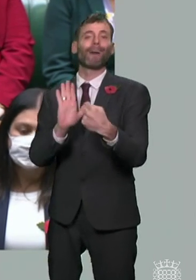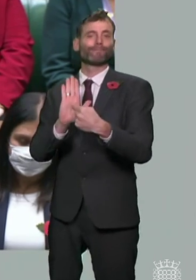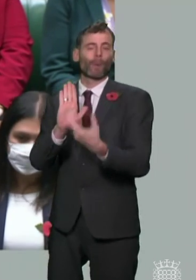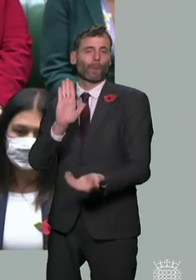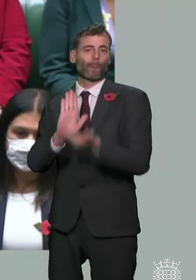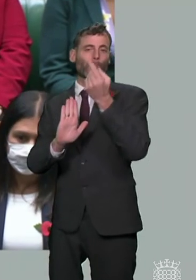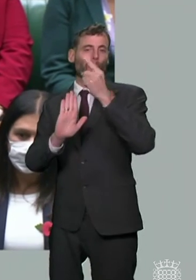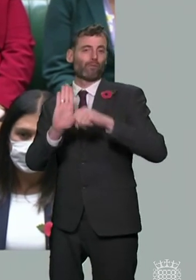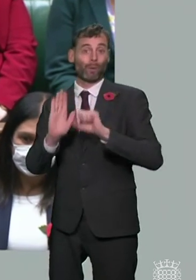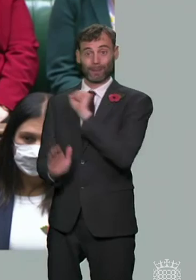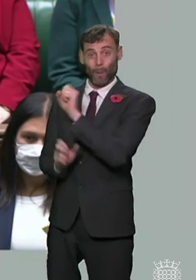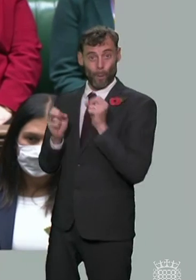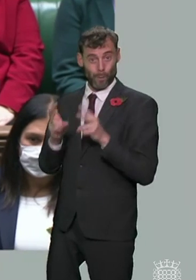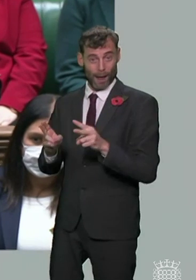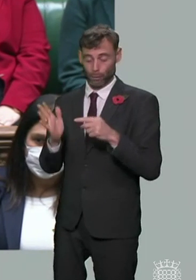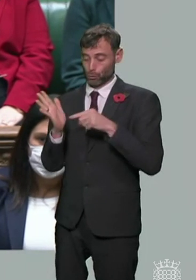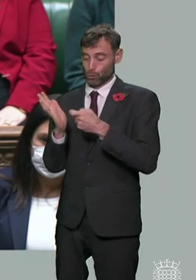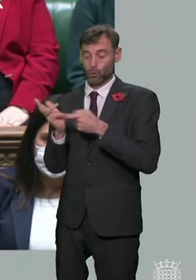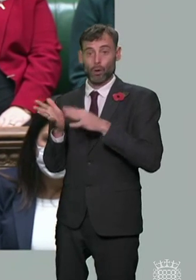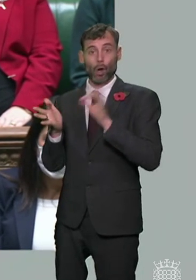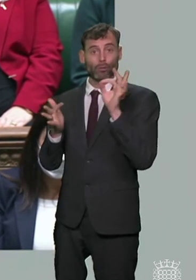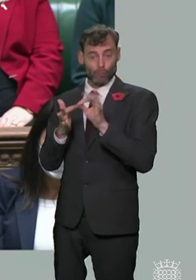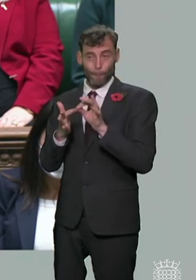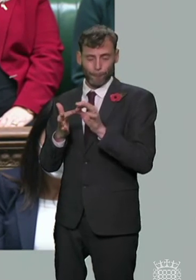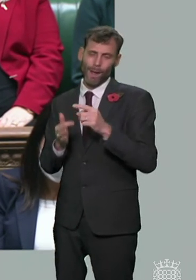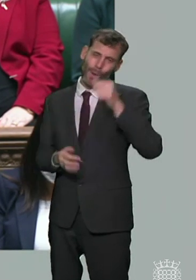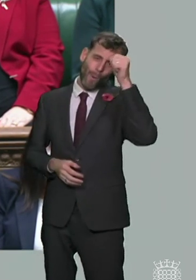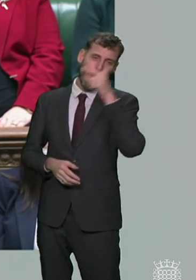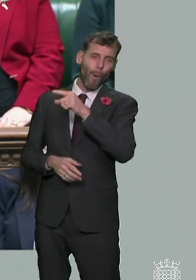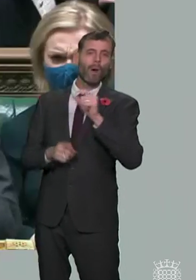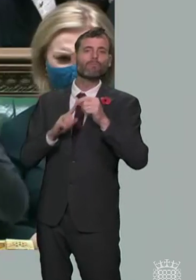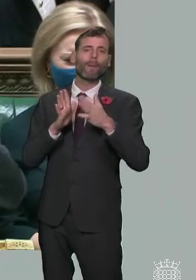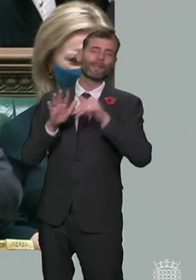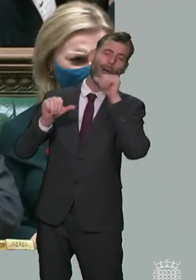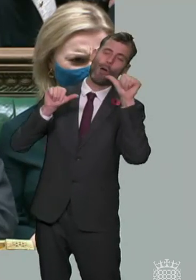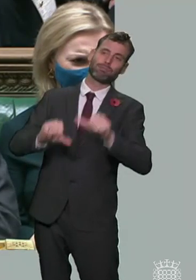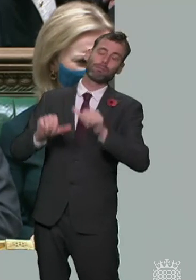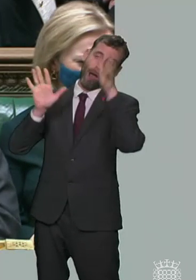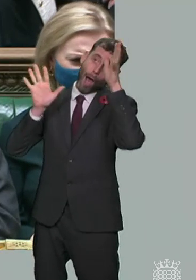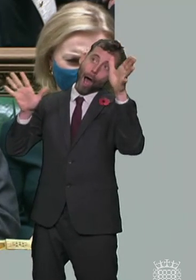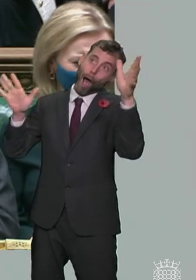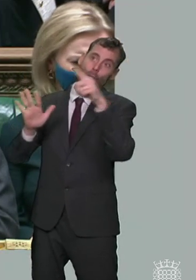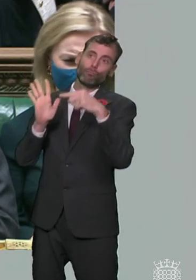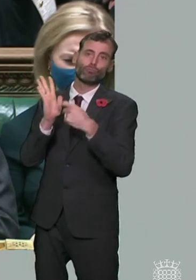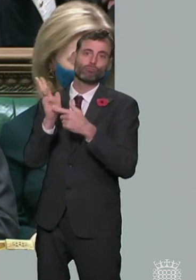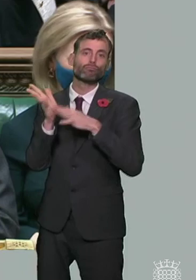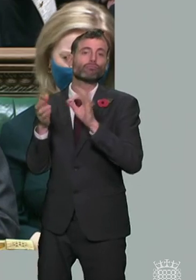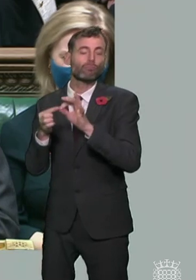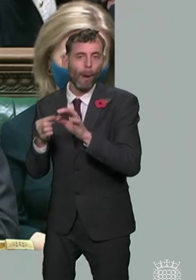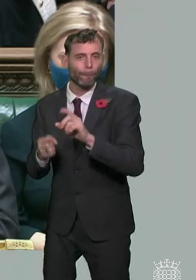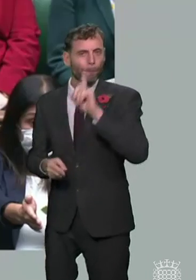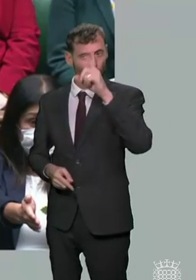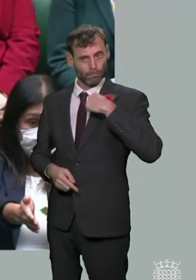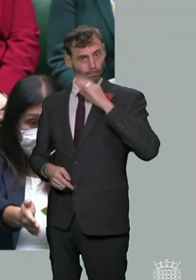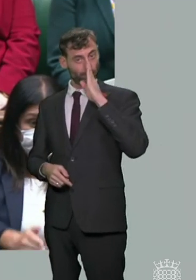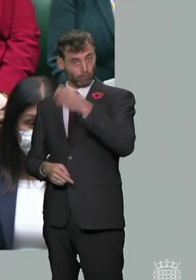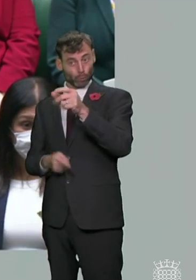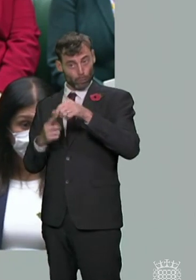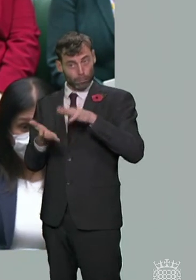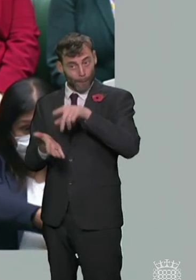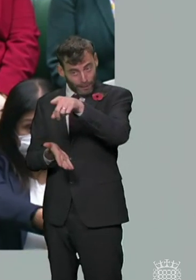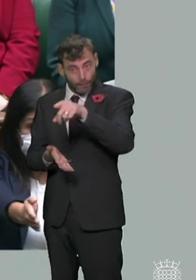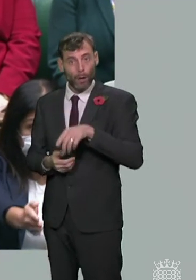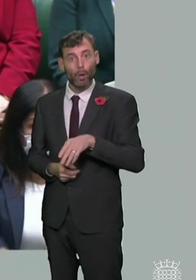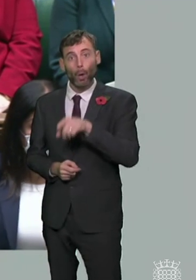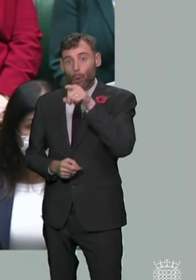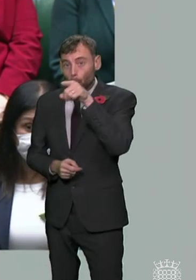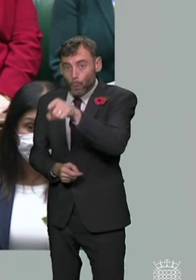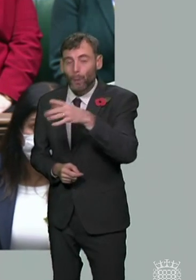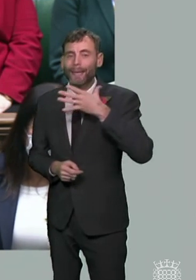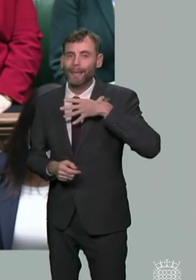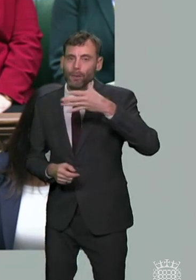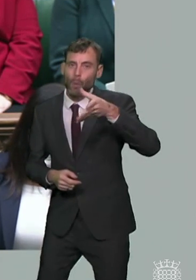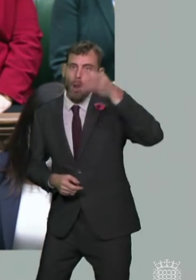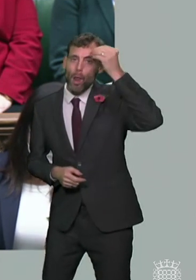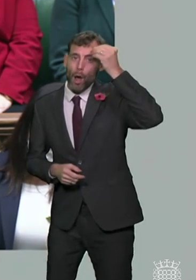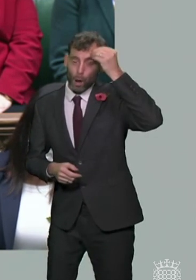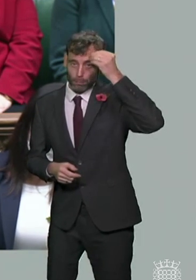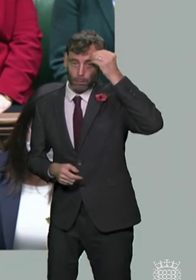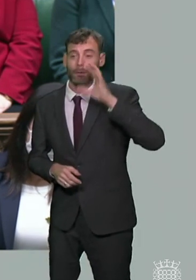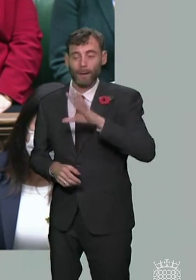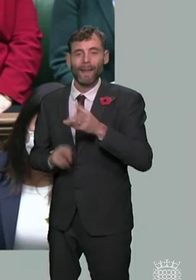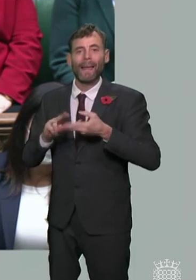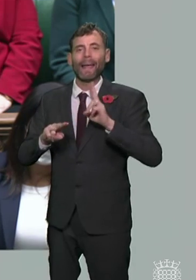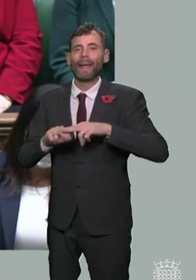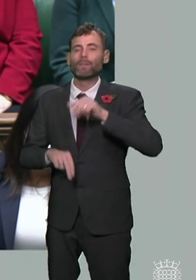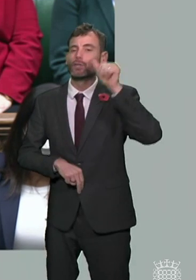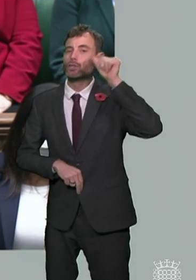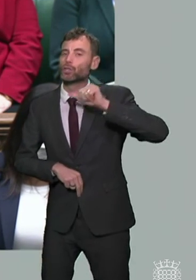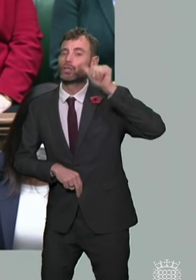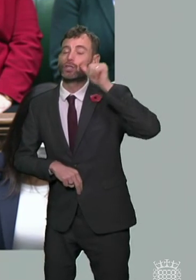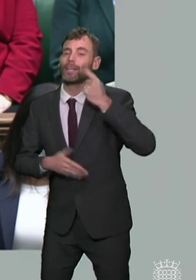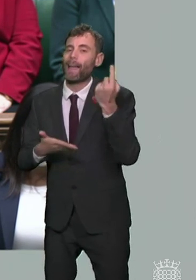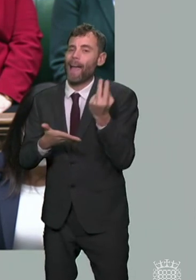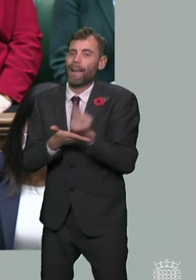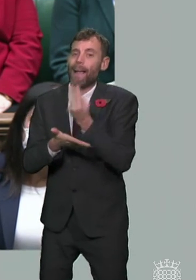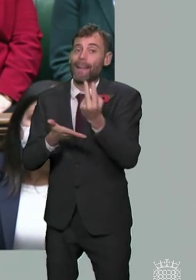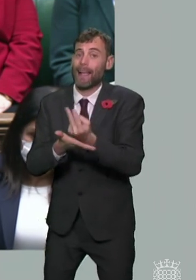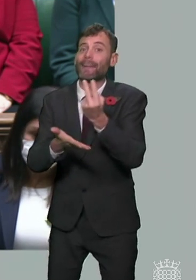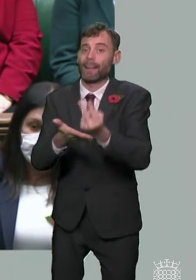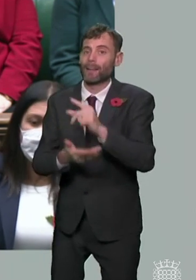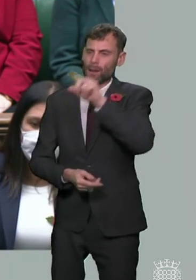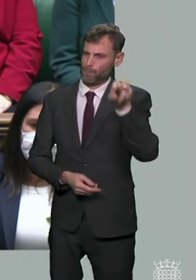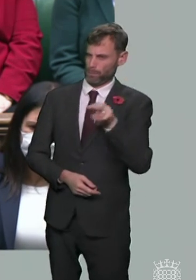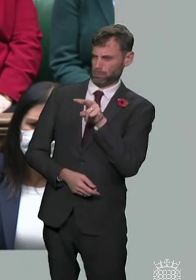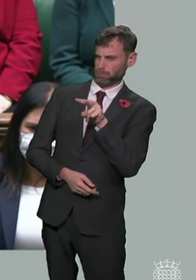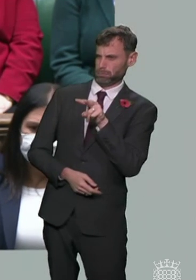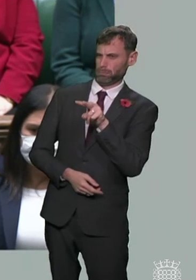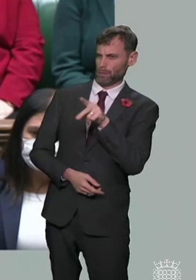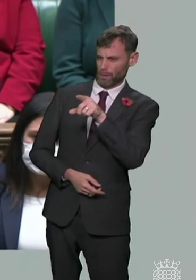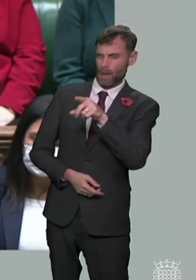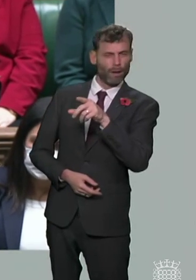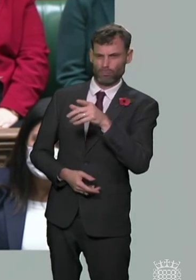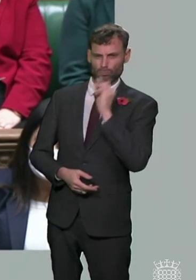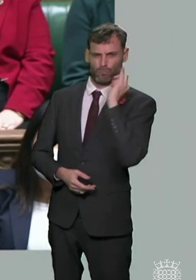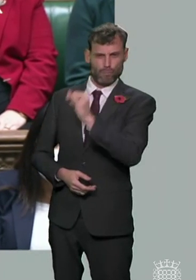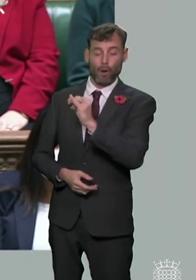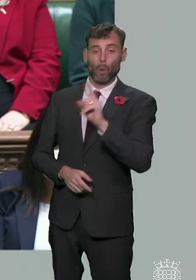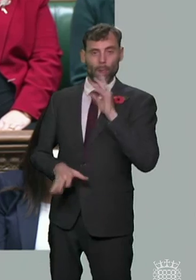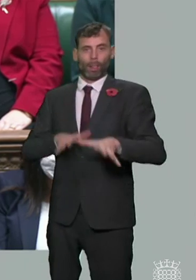I know Donald Trump is the Prime Minister’s hero, but I say to him in all seriousness that he should learn the lesson that, if he keeps cheating the public, it will catch up with him in the end.